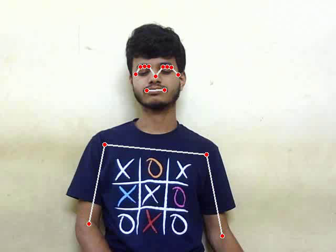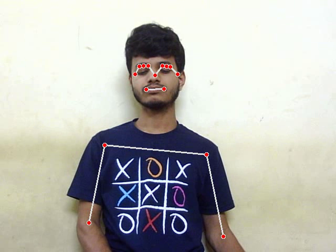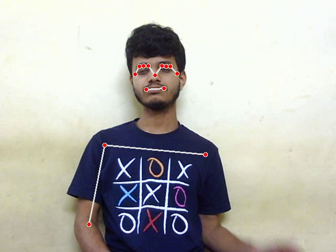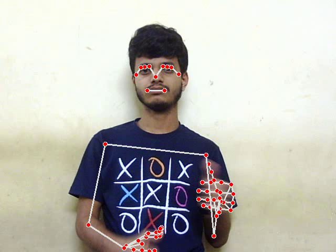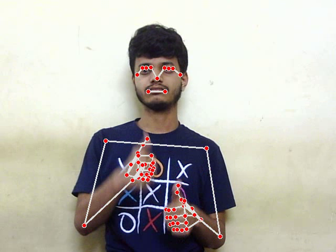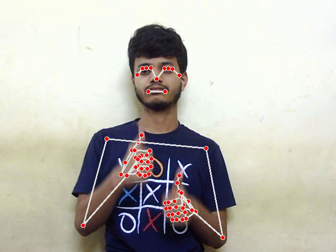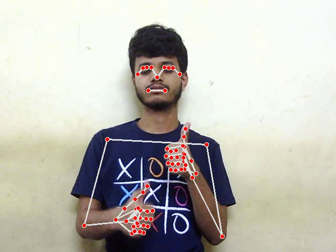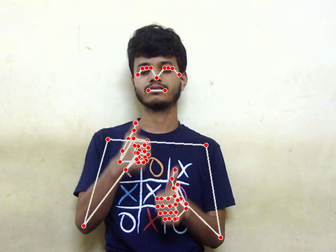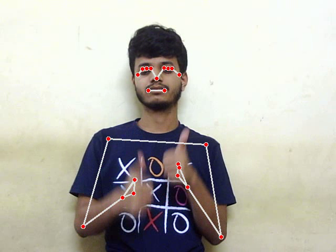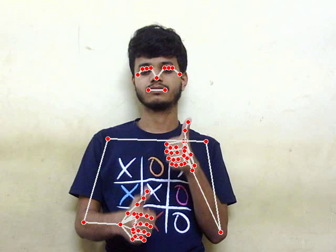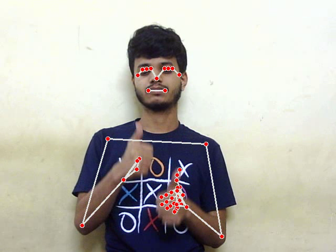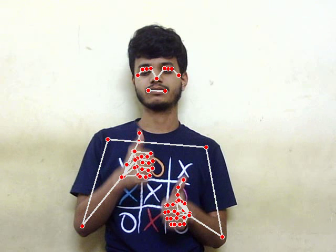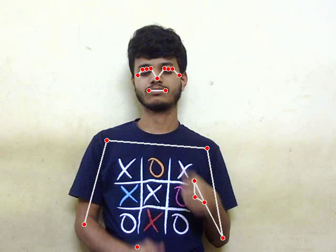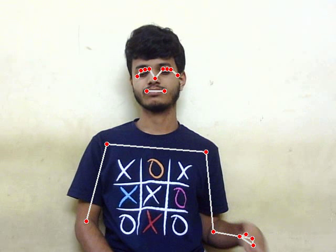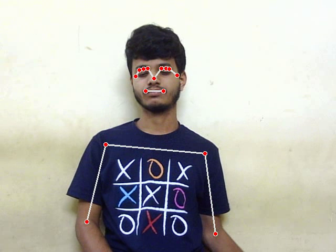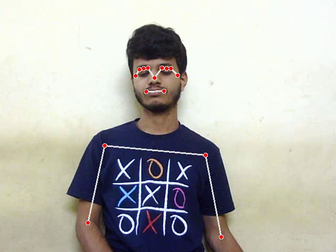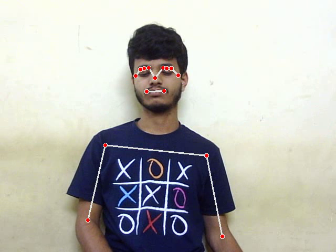which